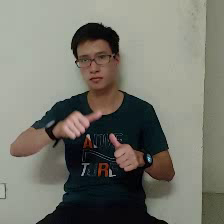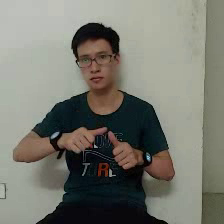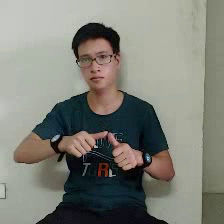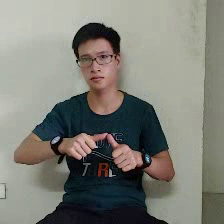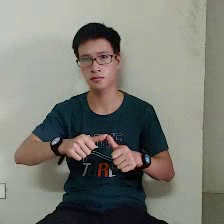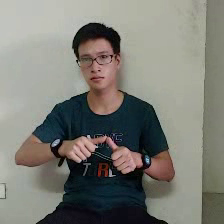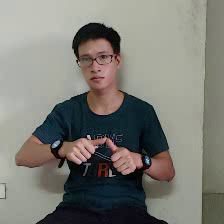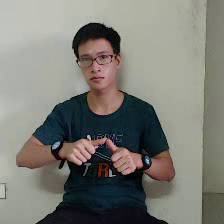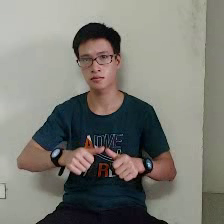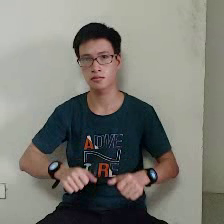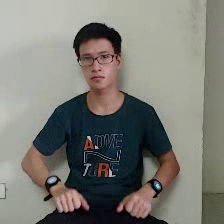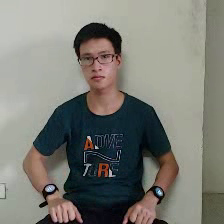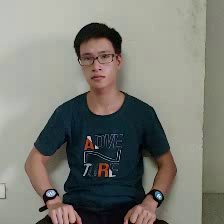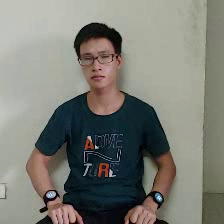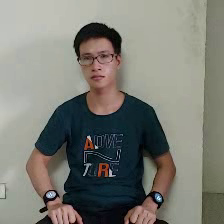Nhớ